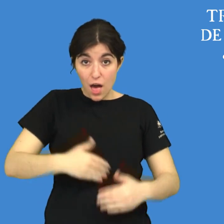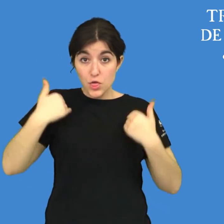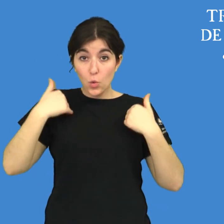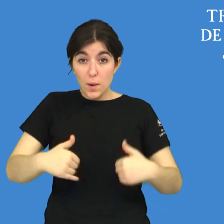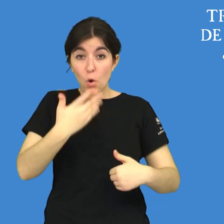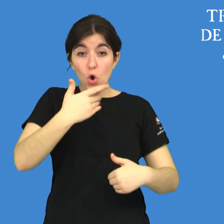cuerpo